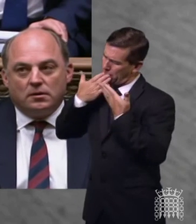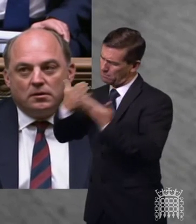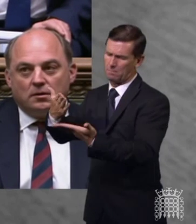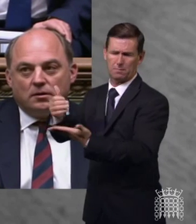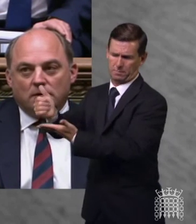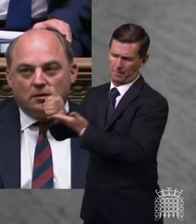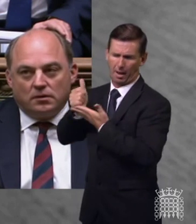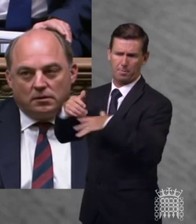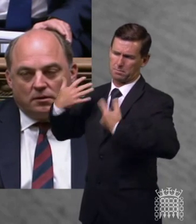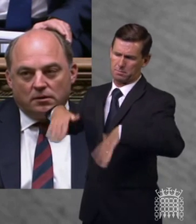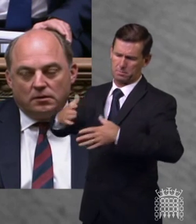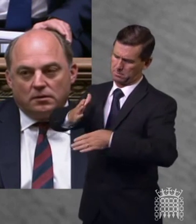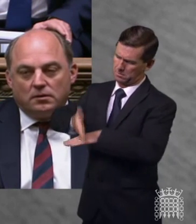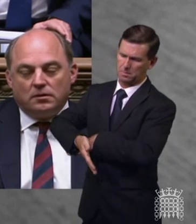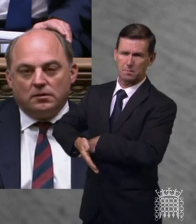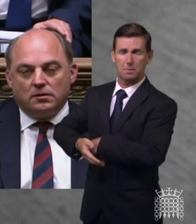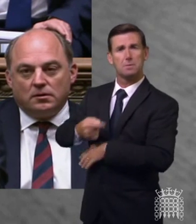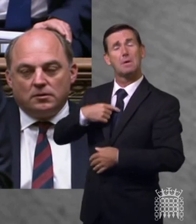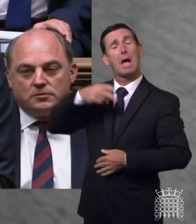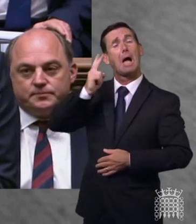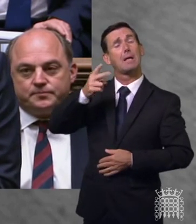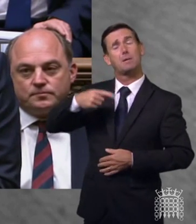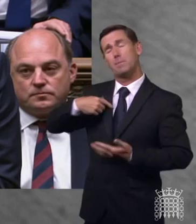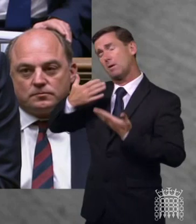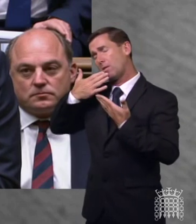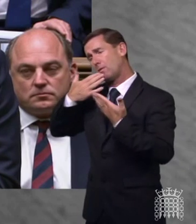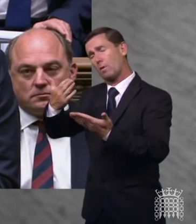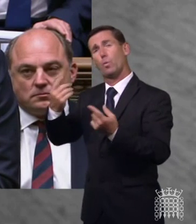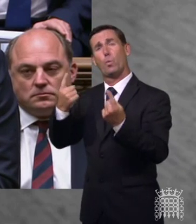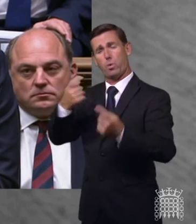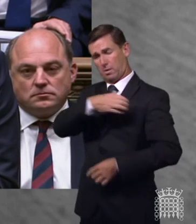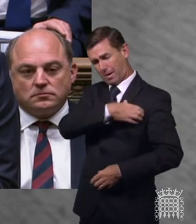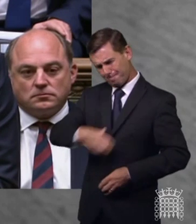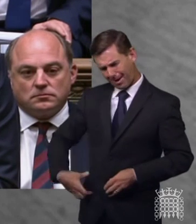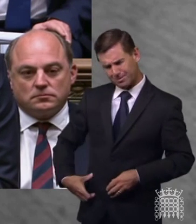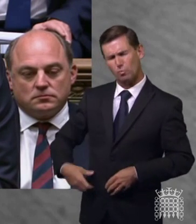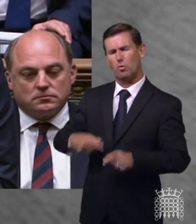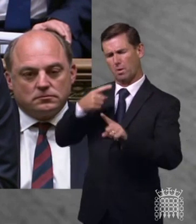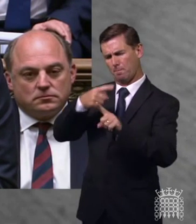On that point, I repeat my thanks not just to Laurie Bristow, but also to the commander on the ground, Brigadier